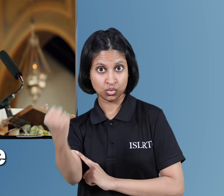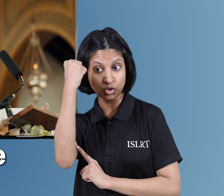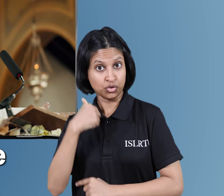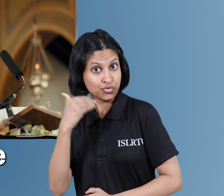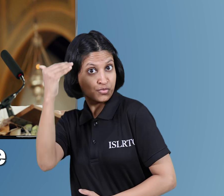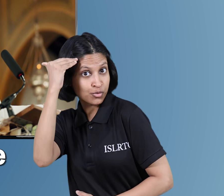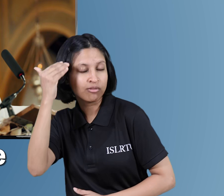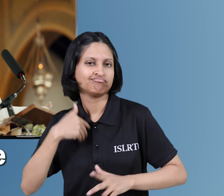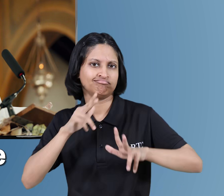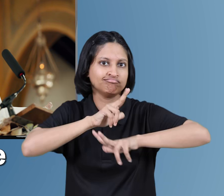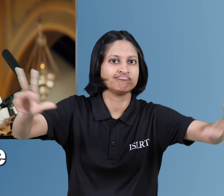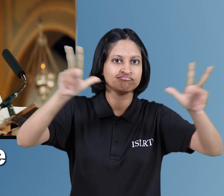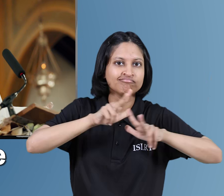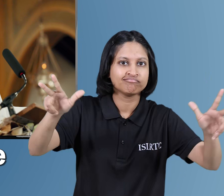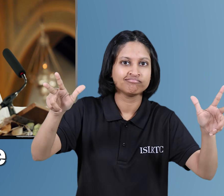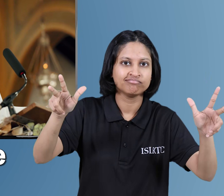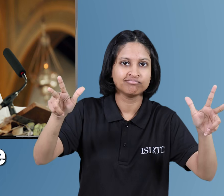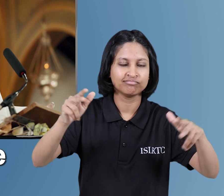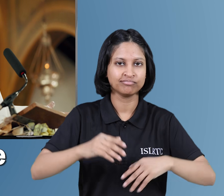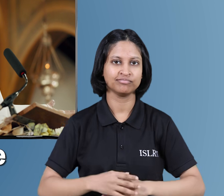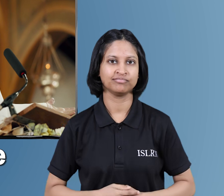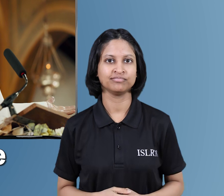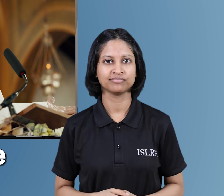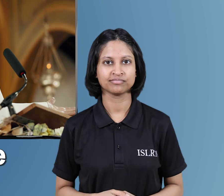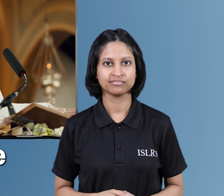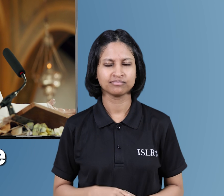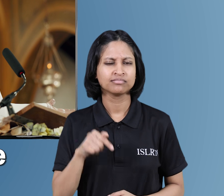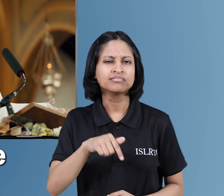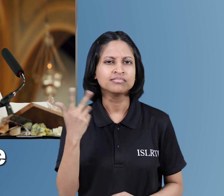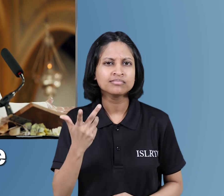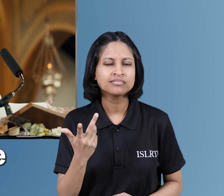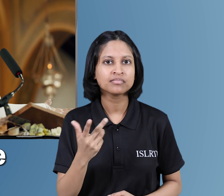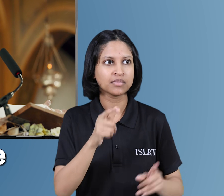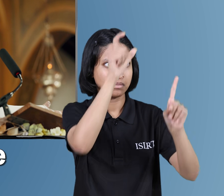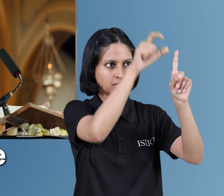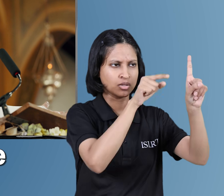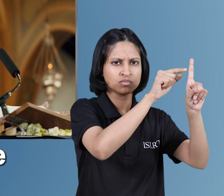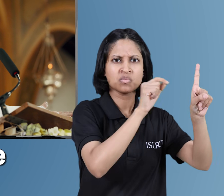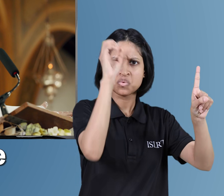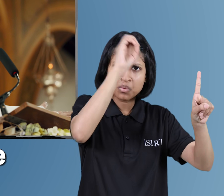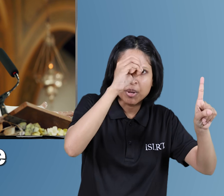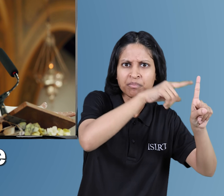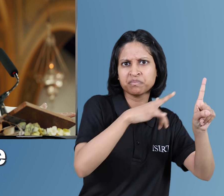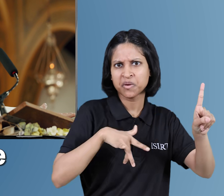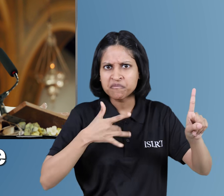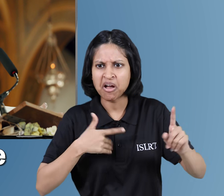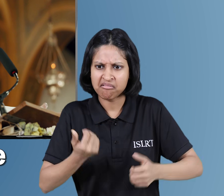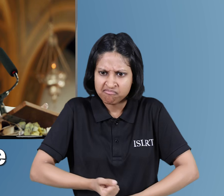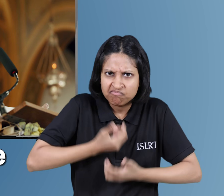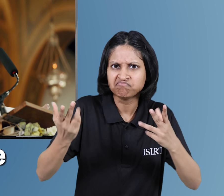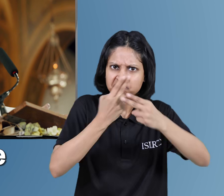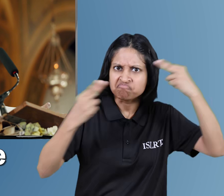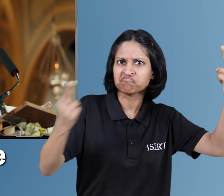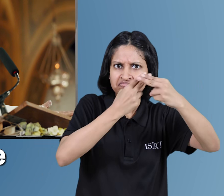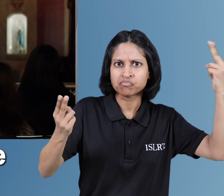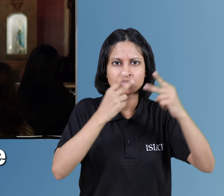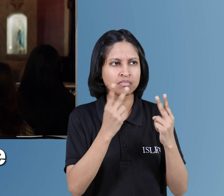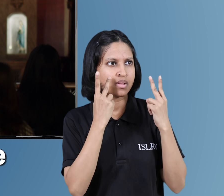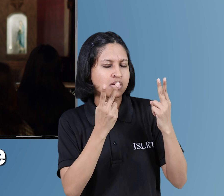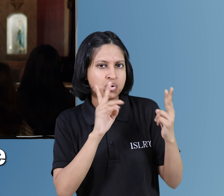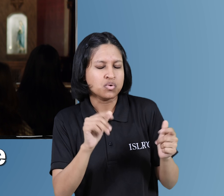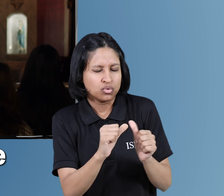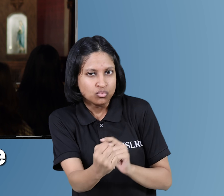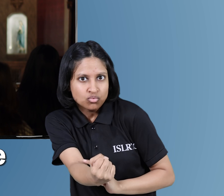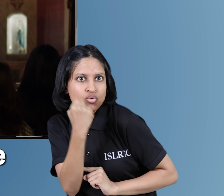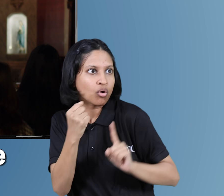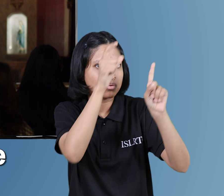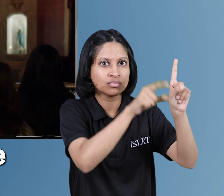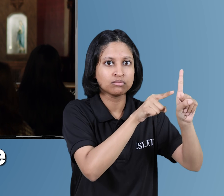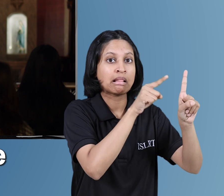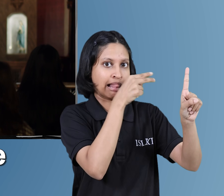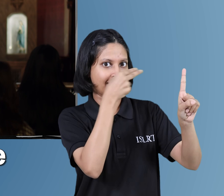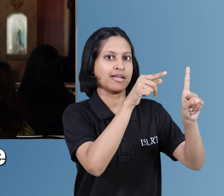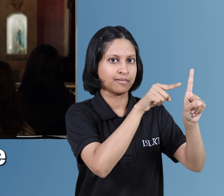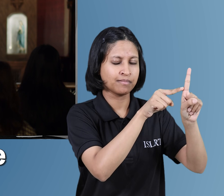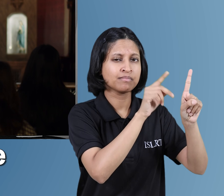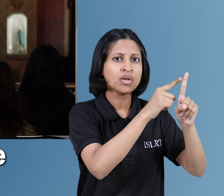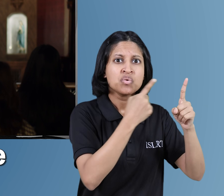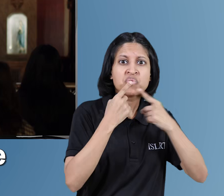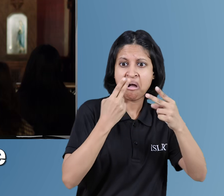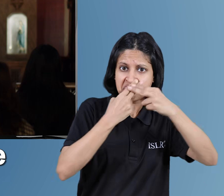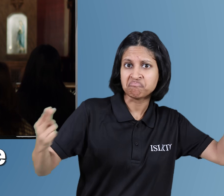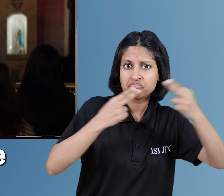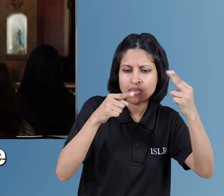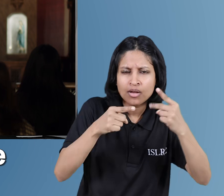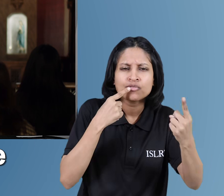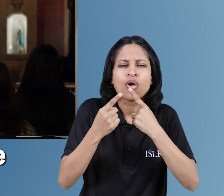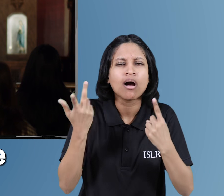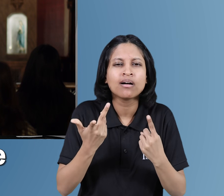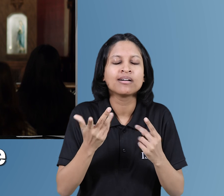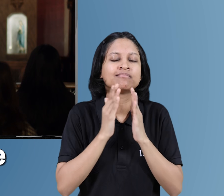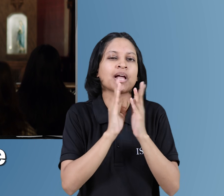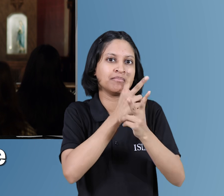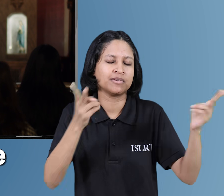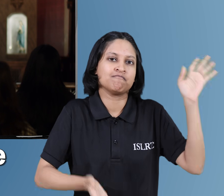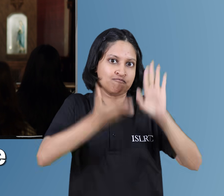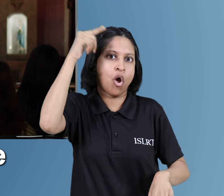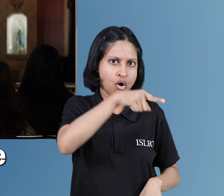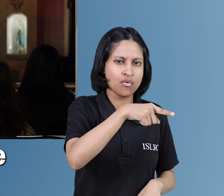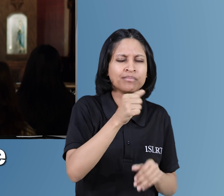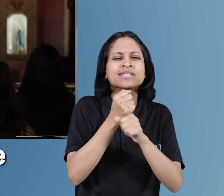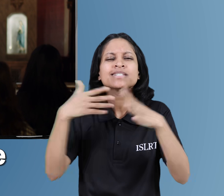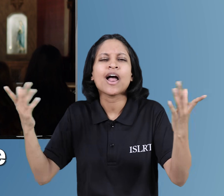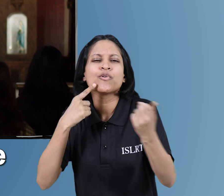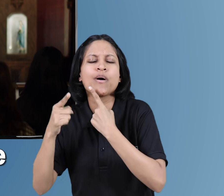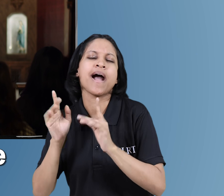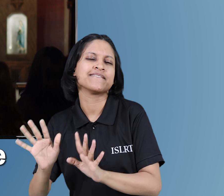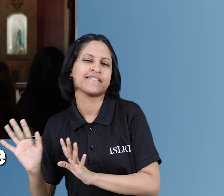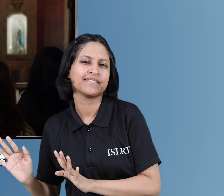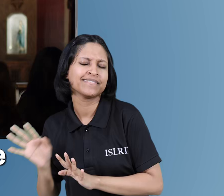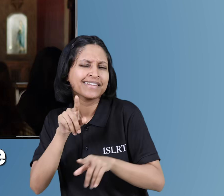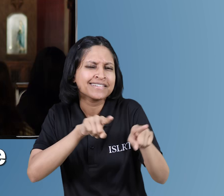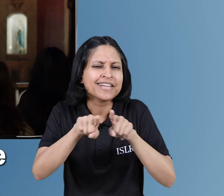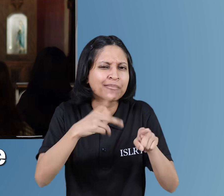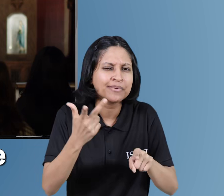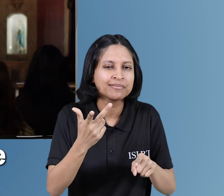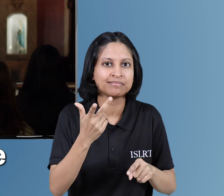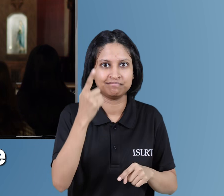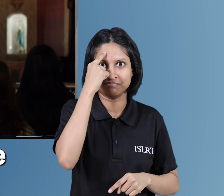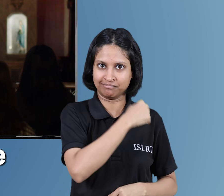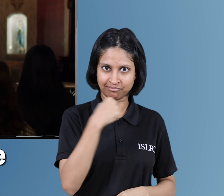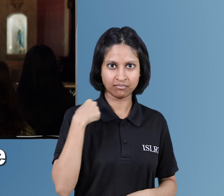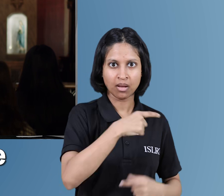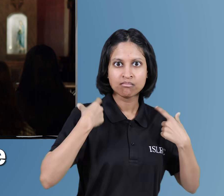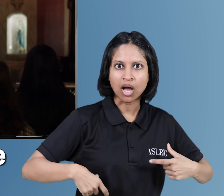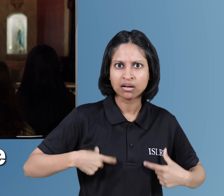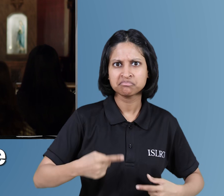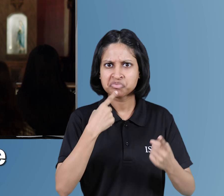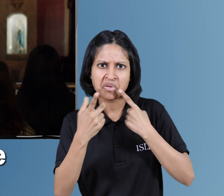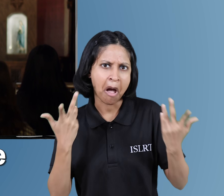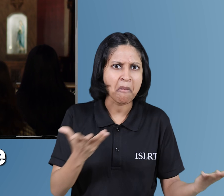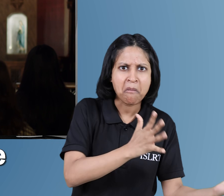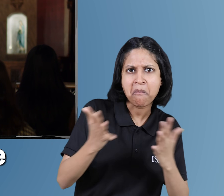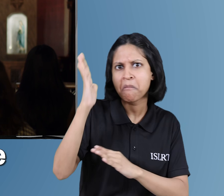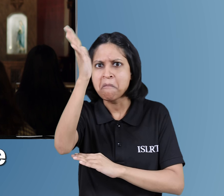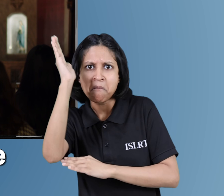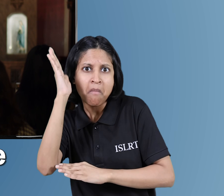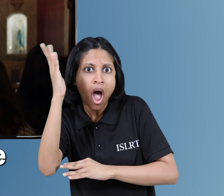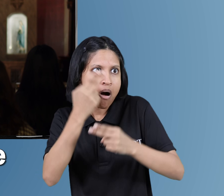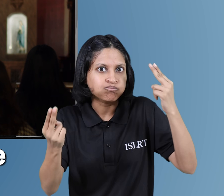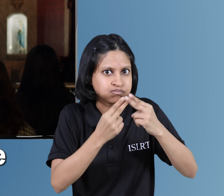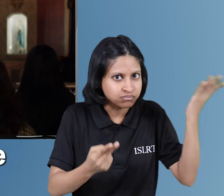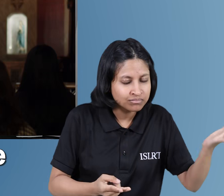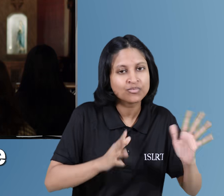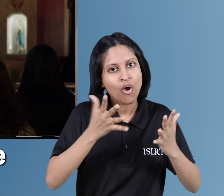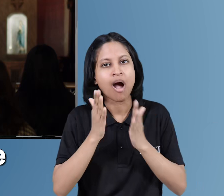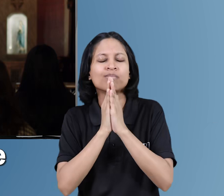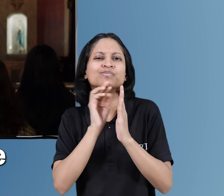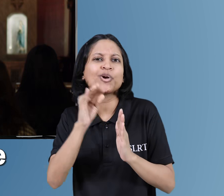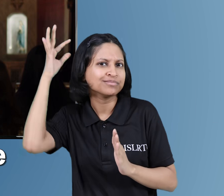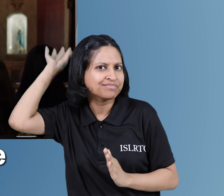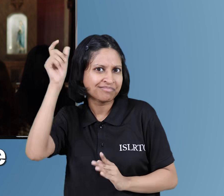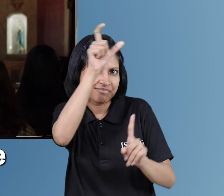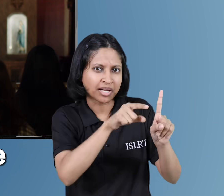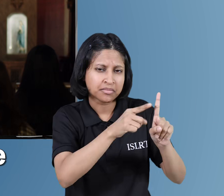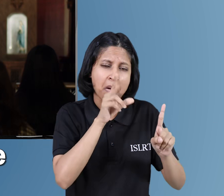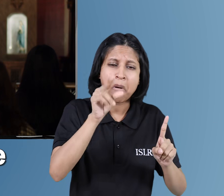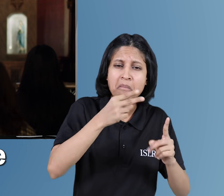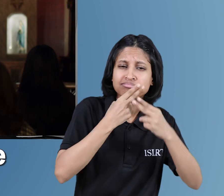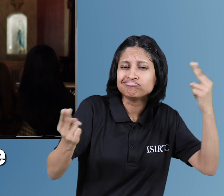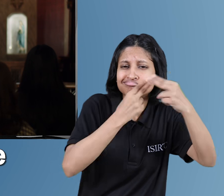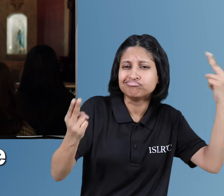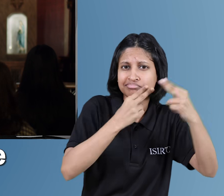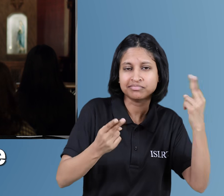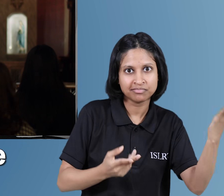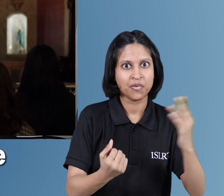Pontificate Pontificate refers to speaking or expressing opinions authoritatively, often concerning religious matters,